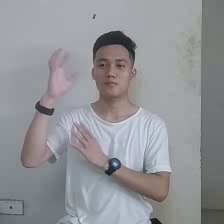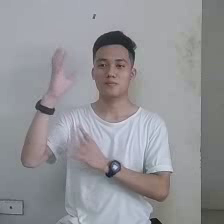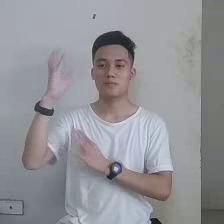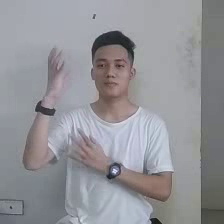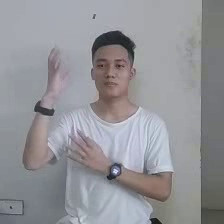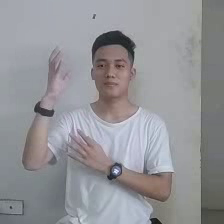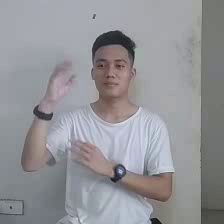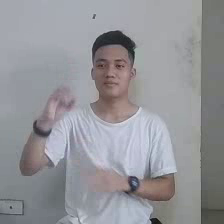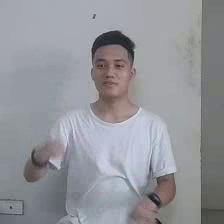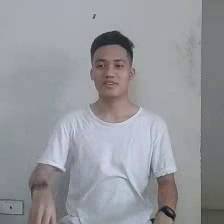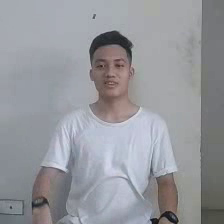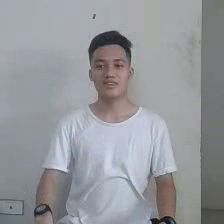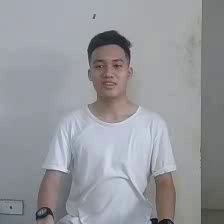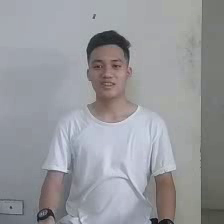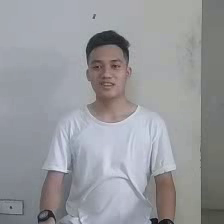Cho